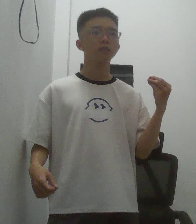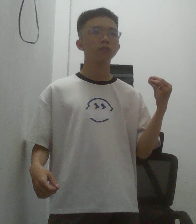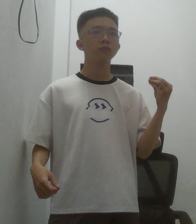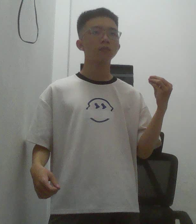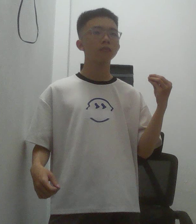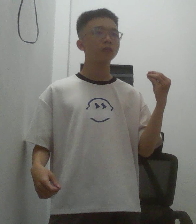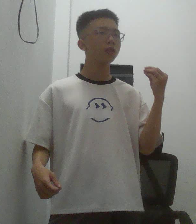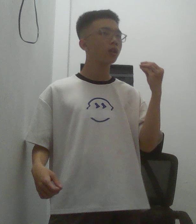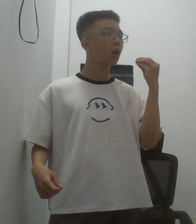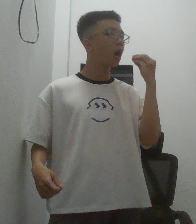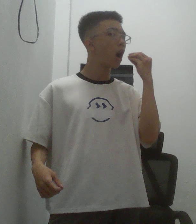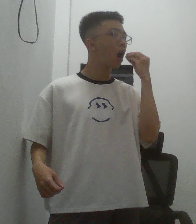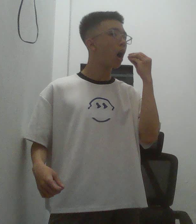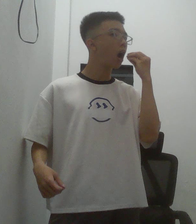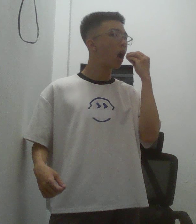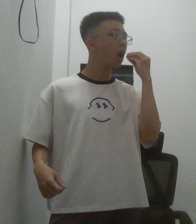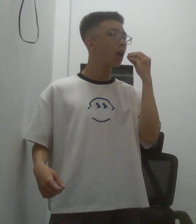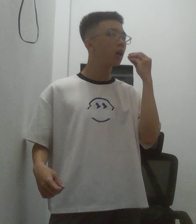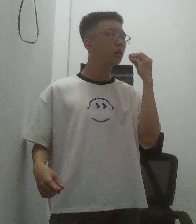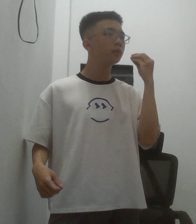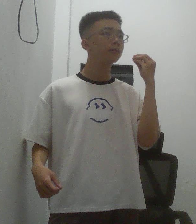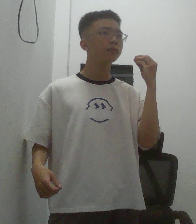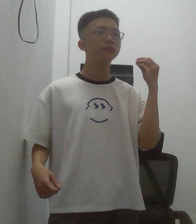an